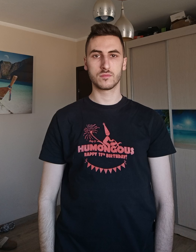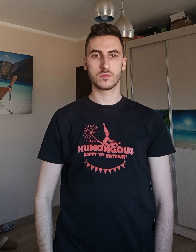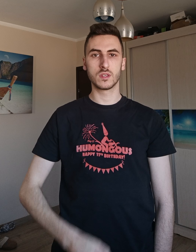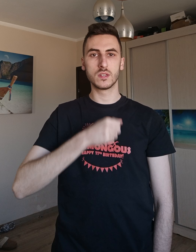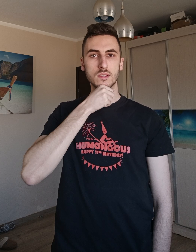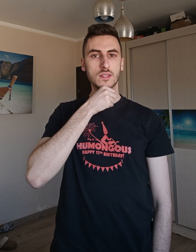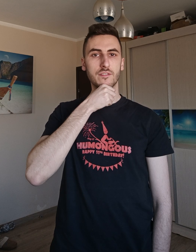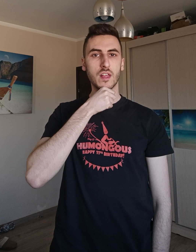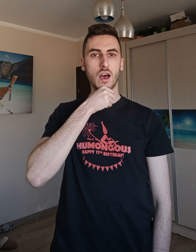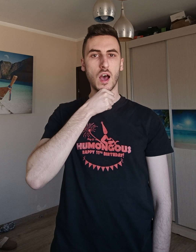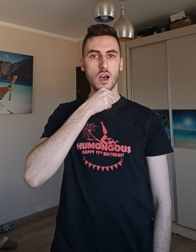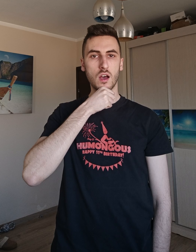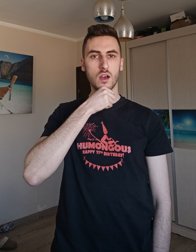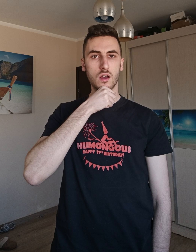סבתא